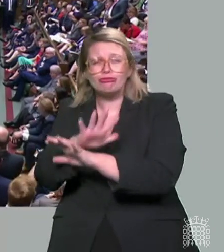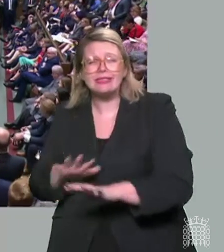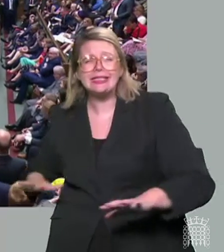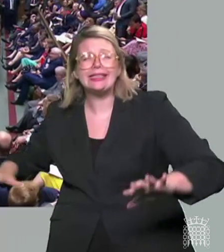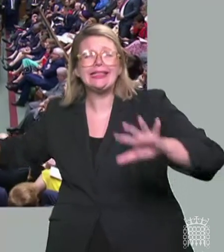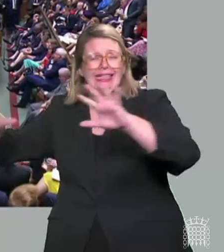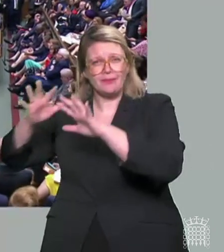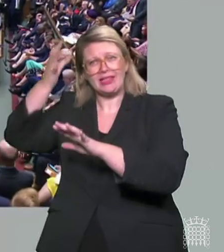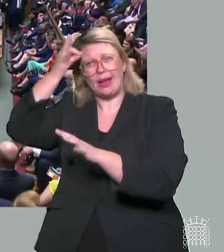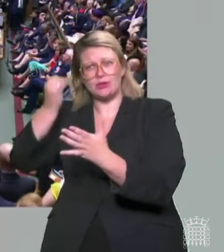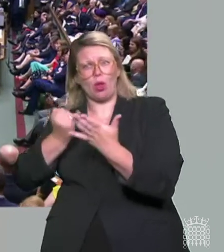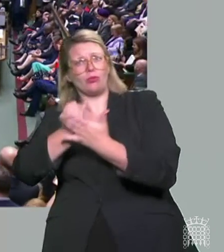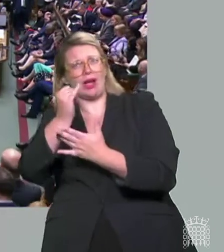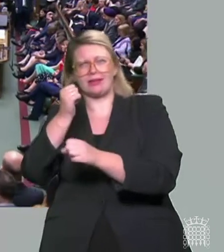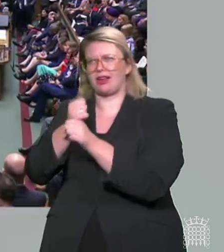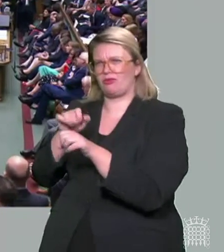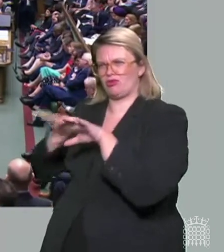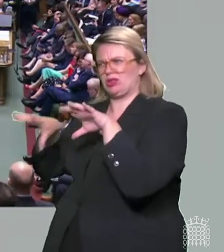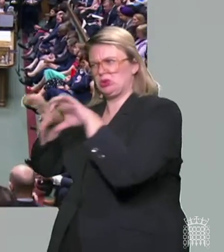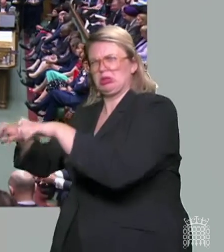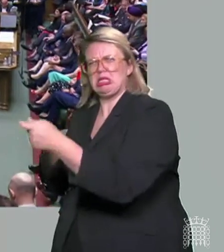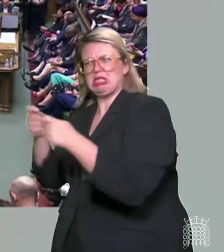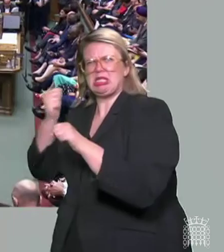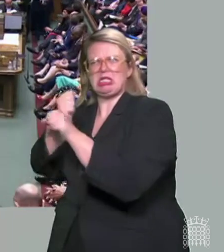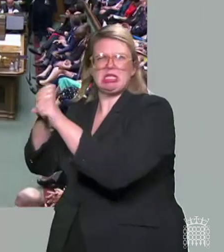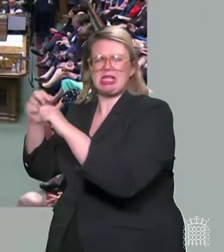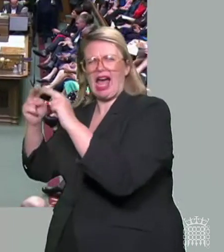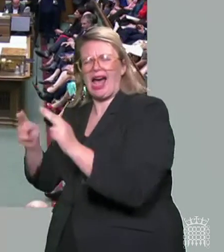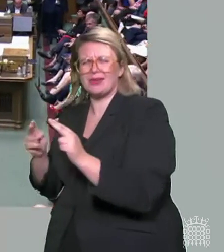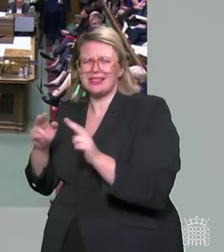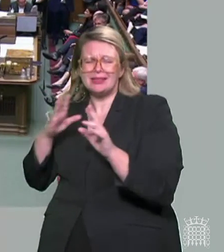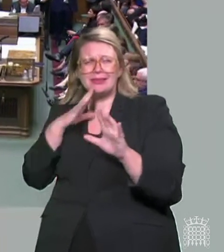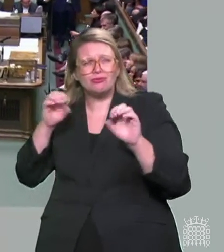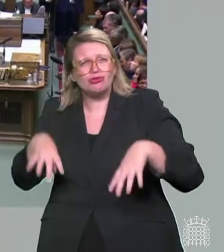I thank my honourable Friend very much.